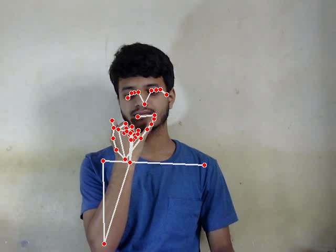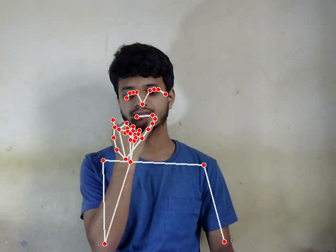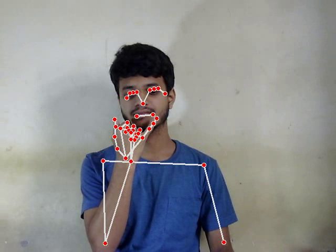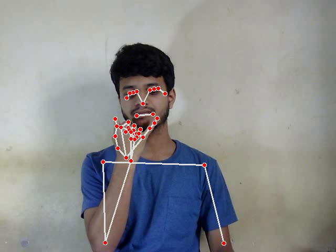wrong